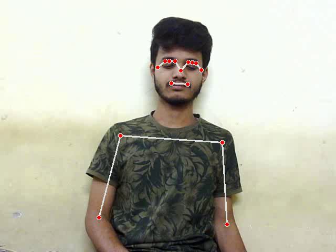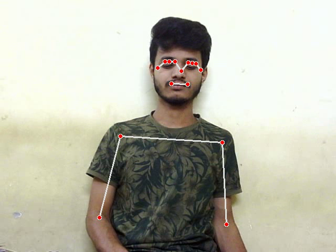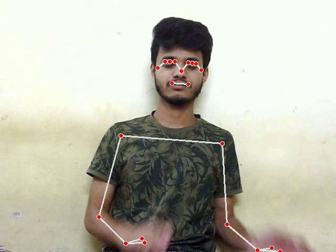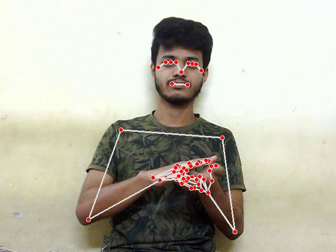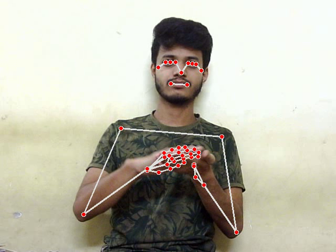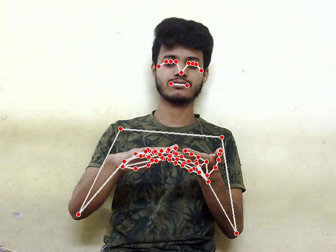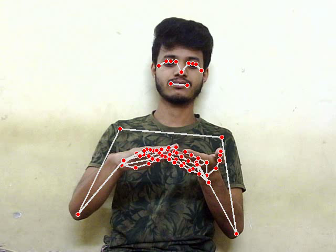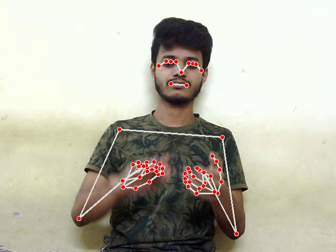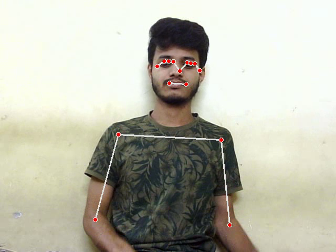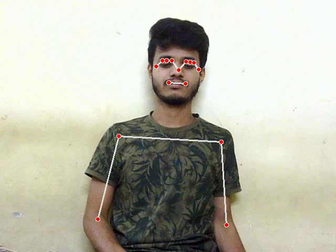nice